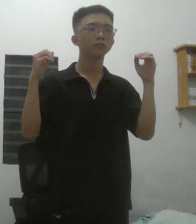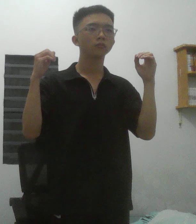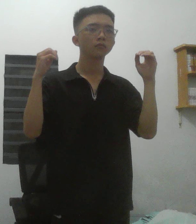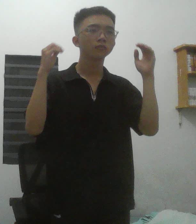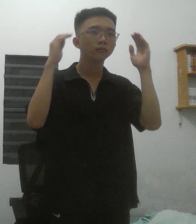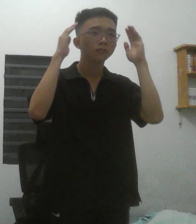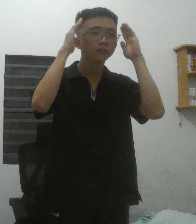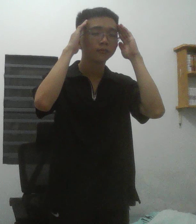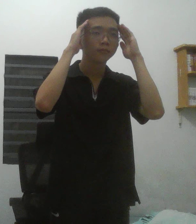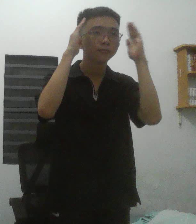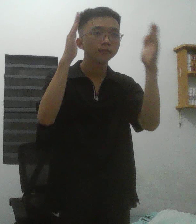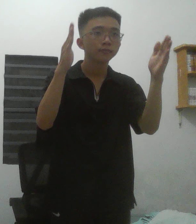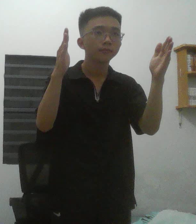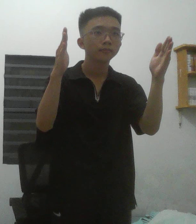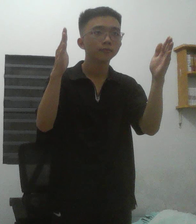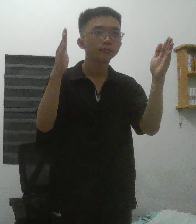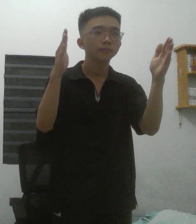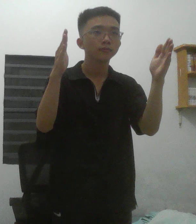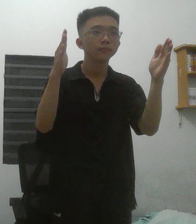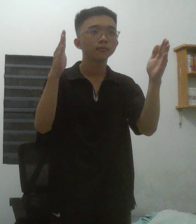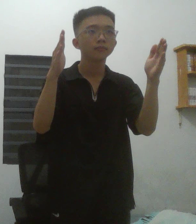quan tam